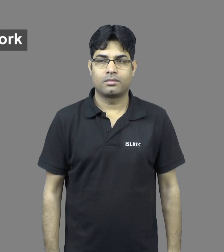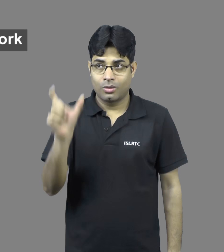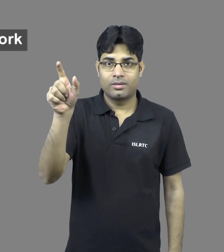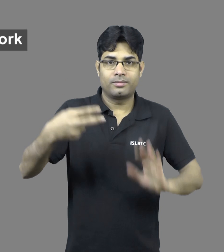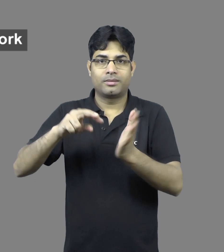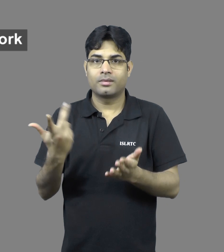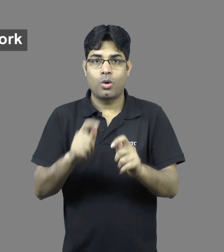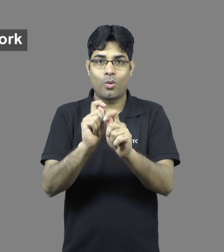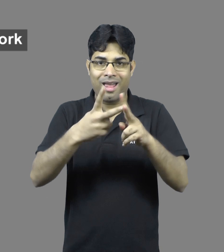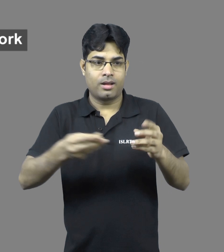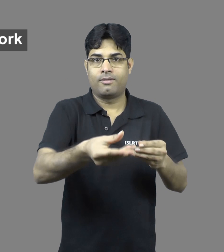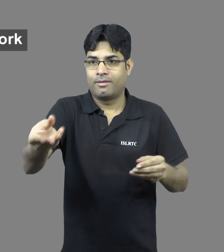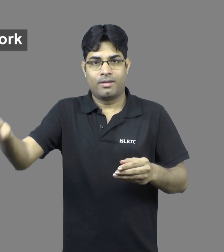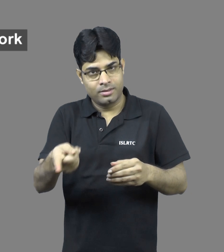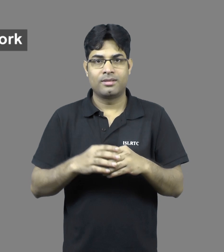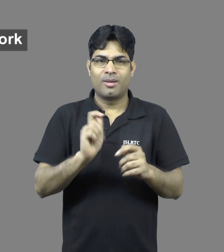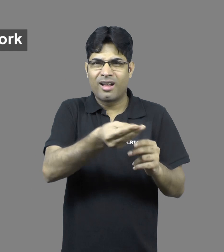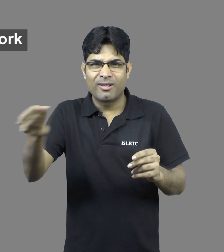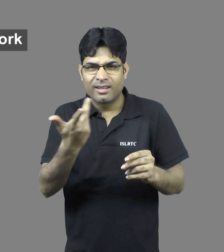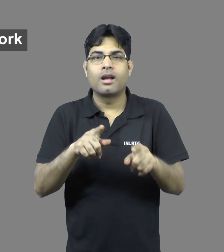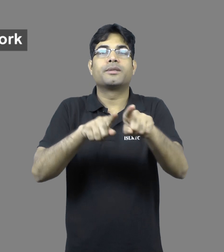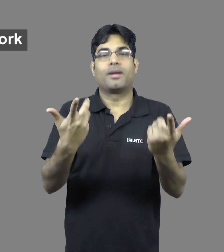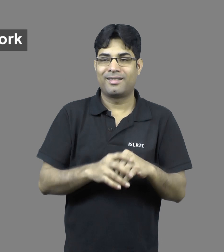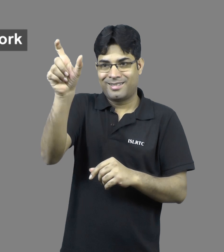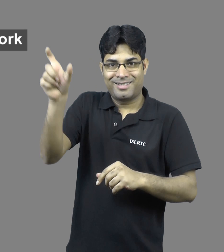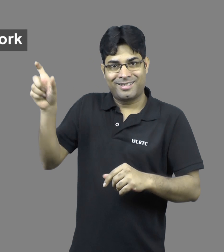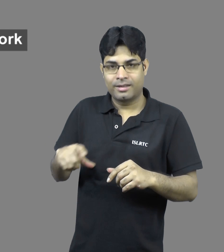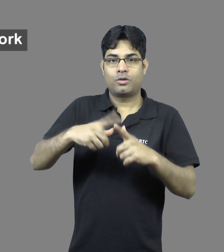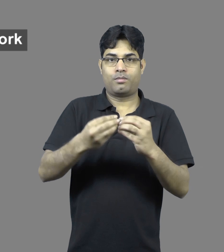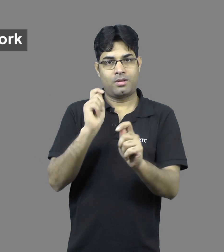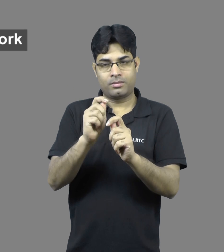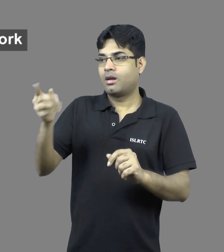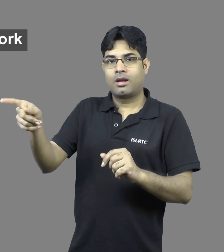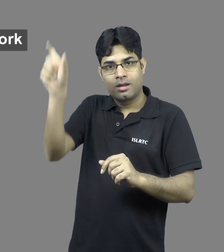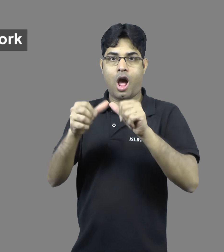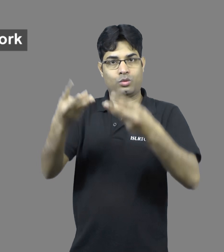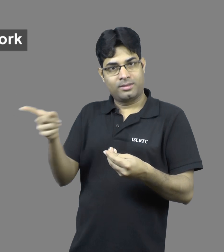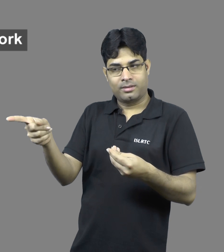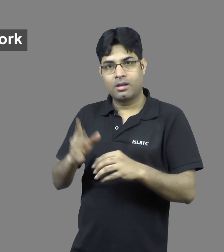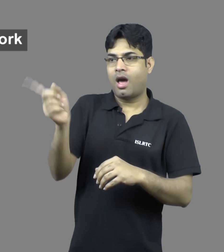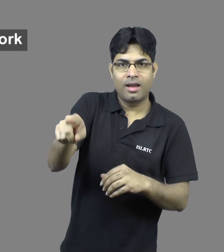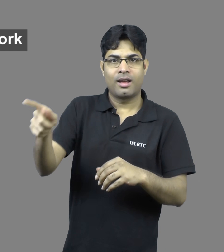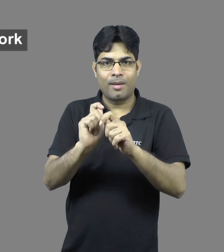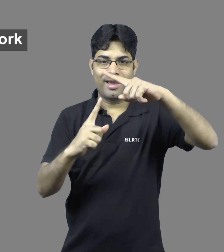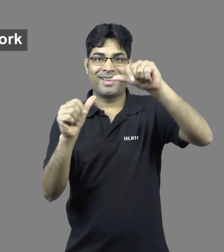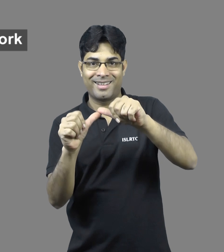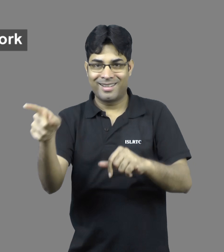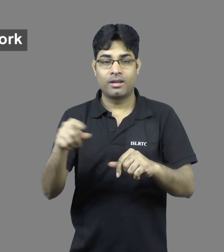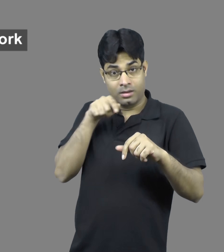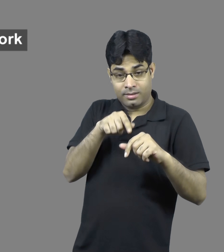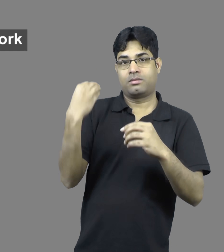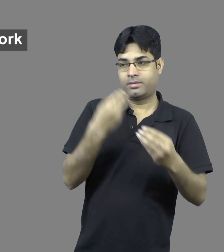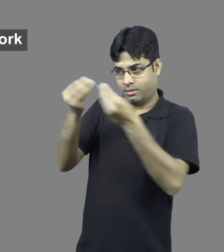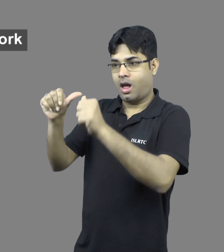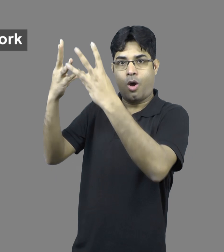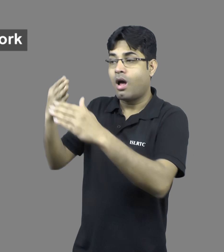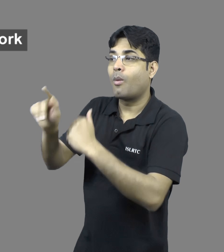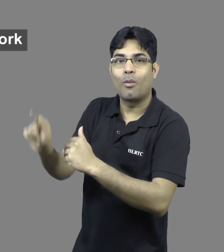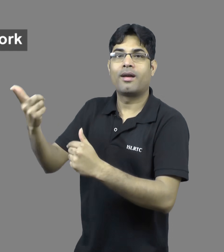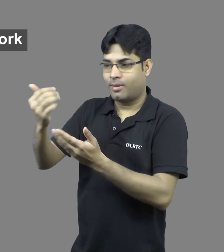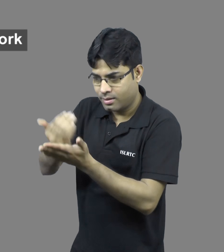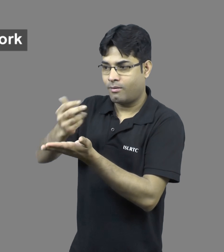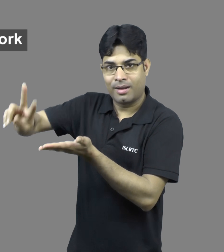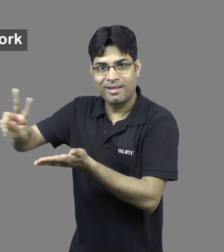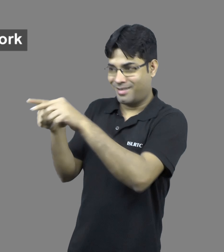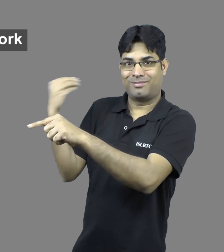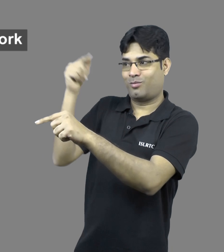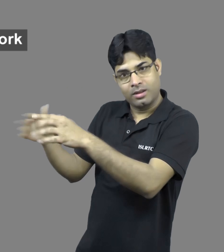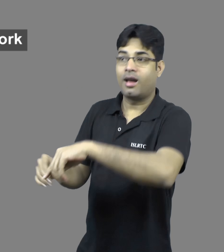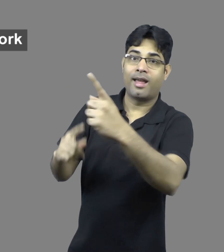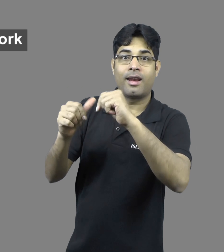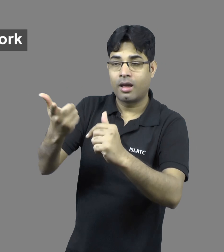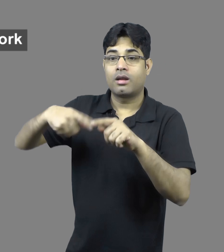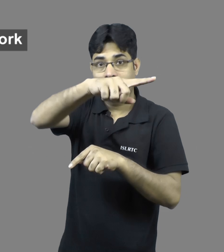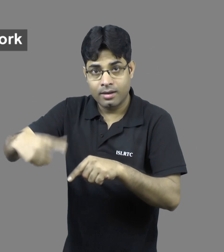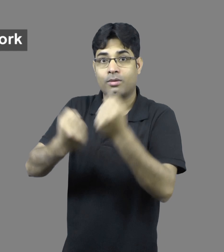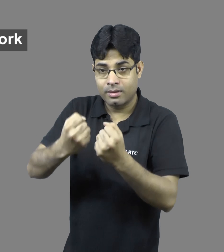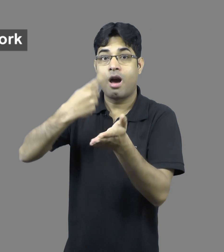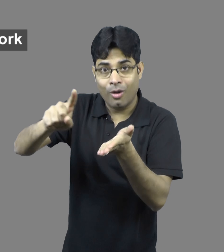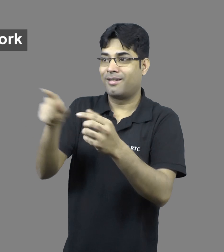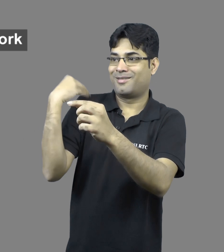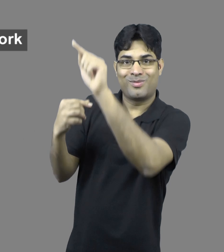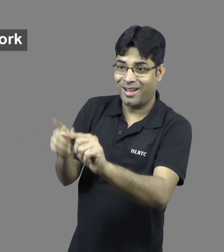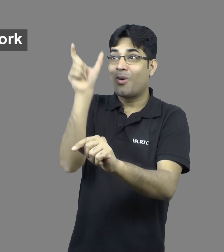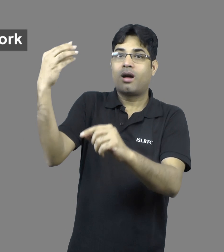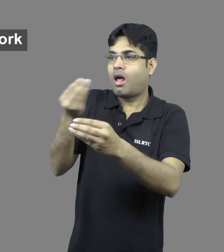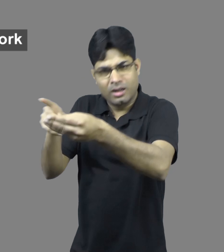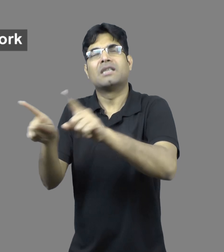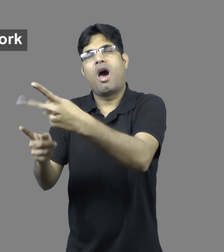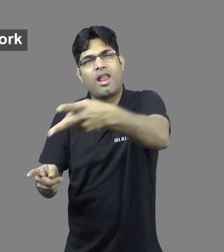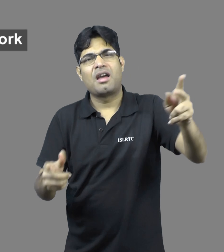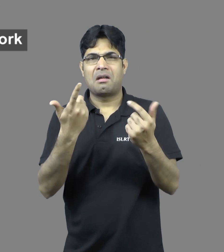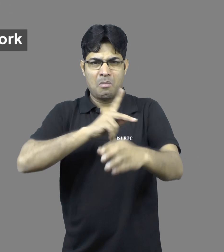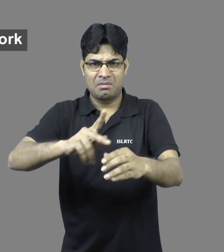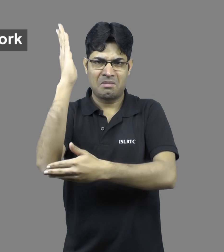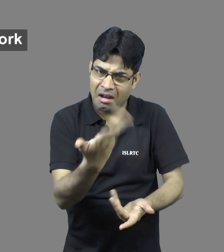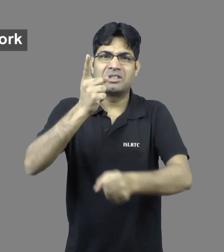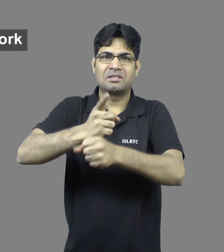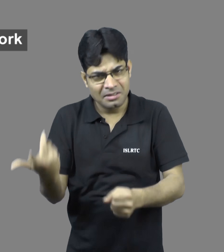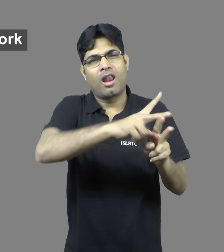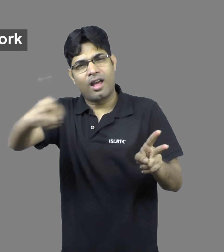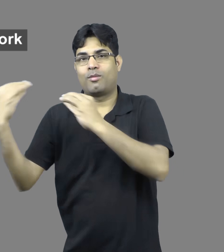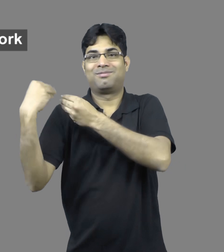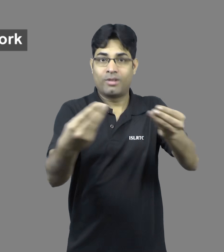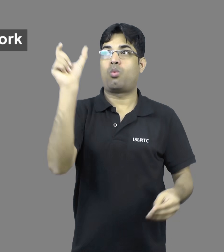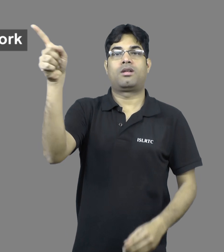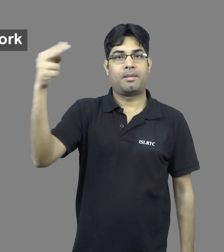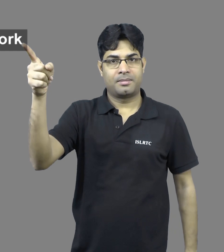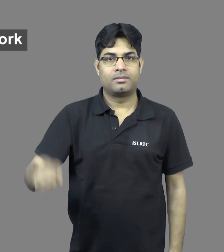Allocation of Work